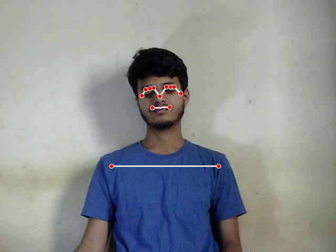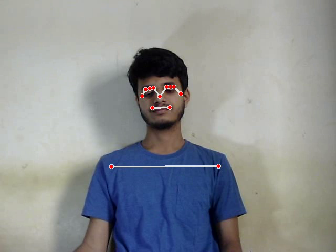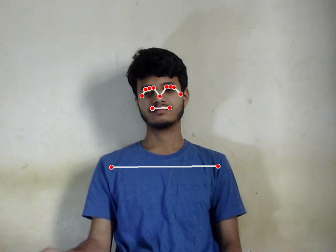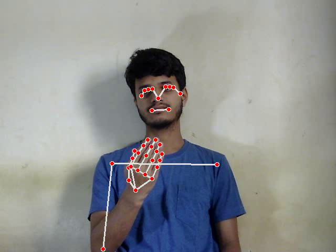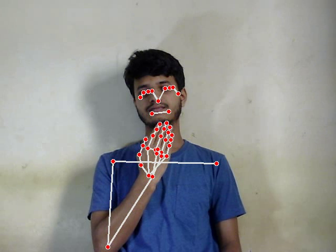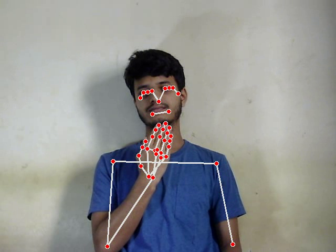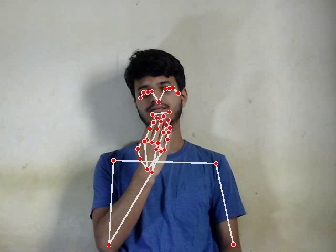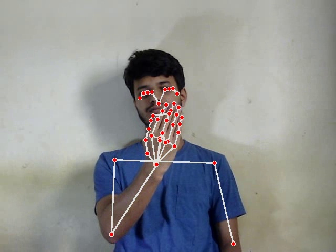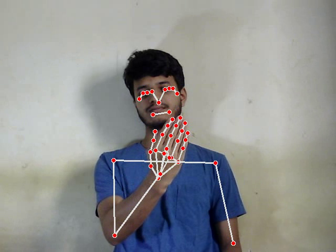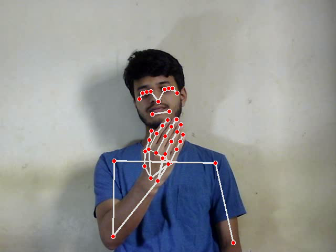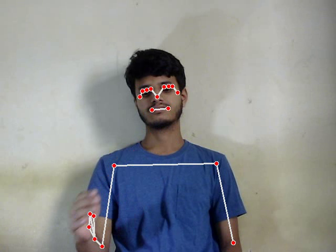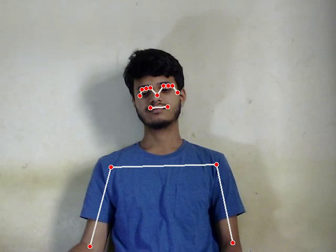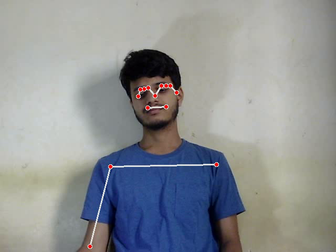thank you